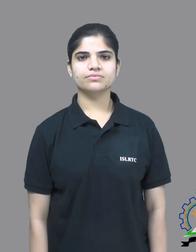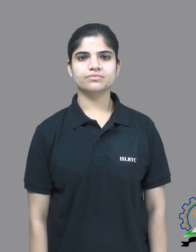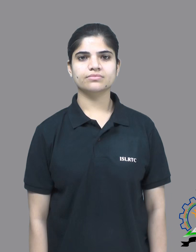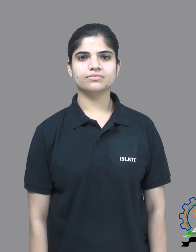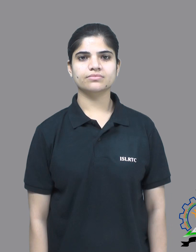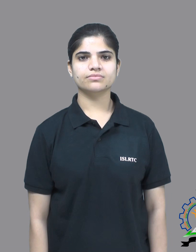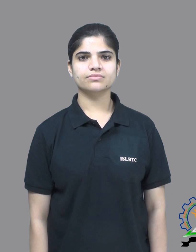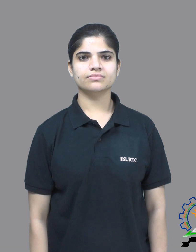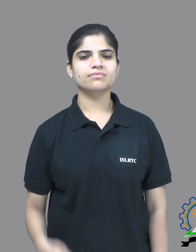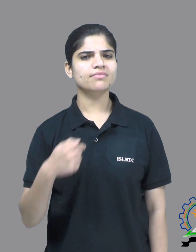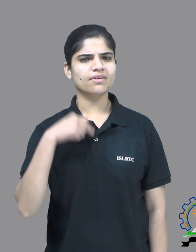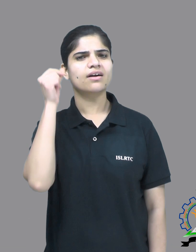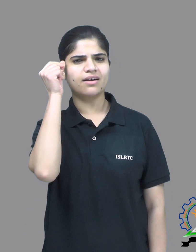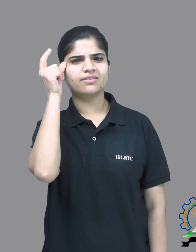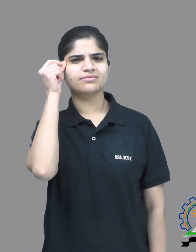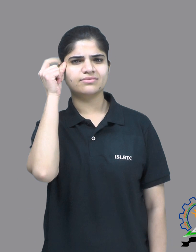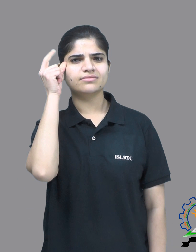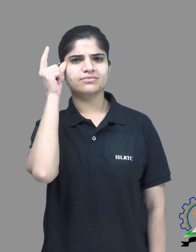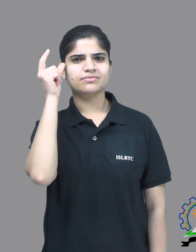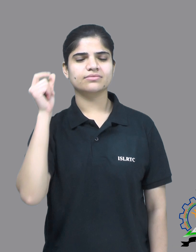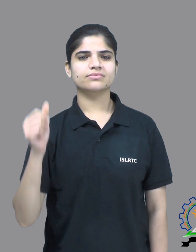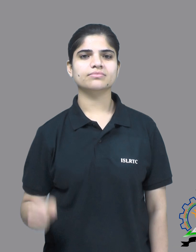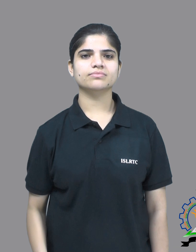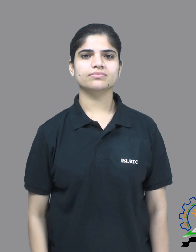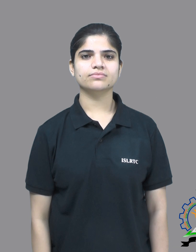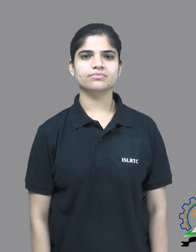I Understand